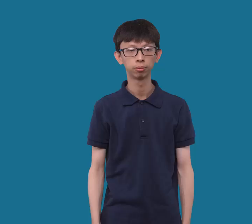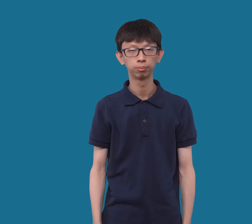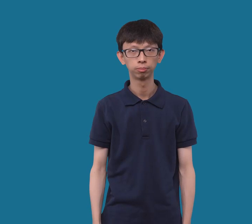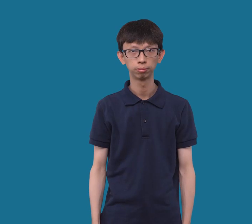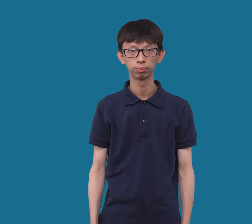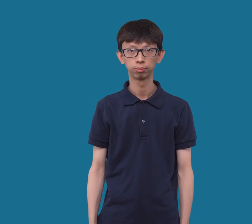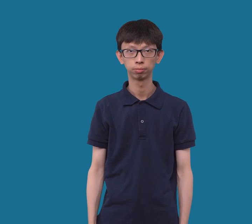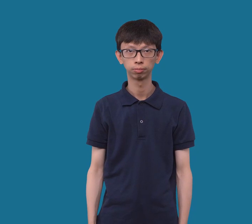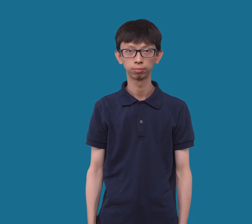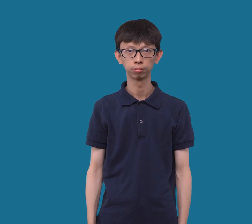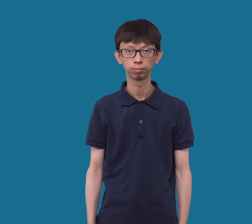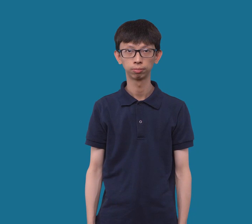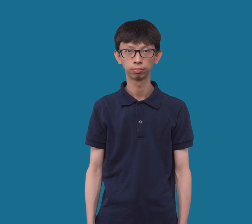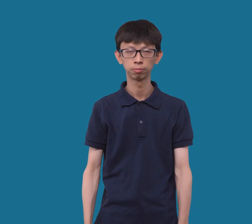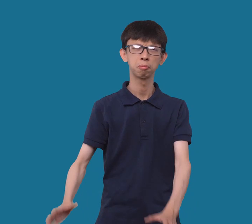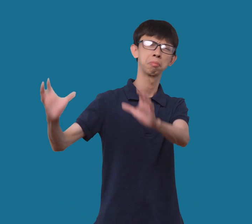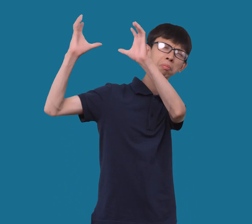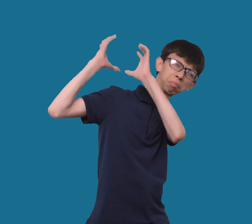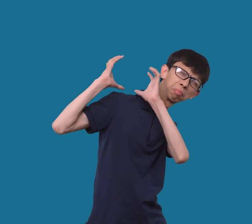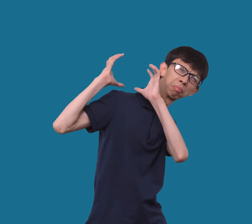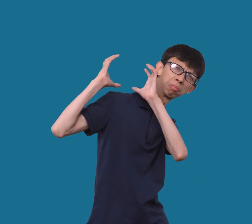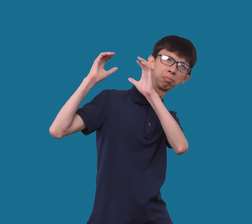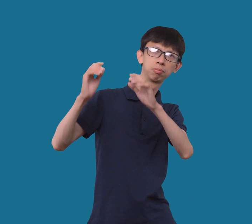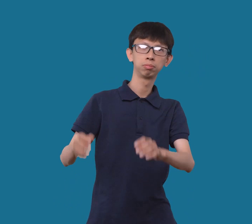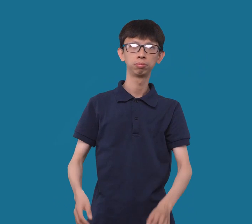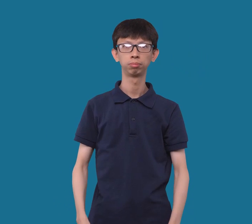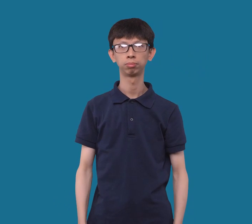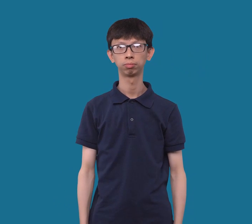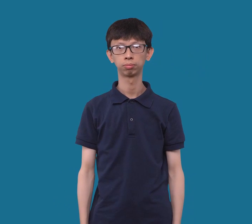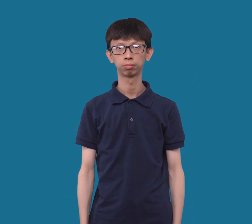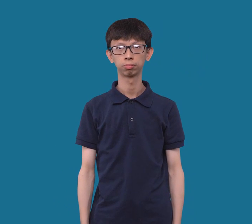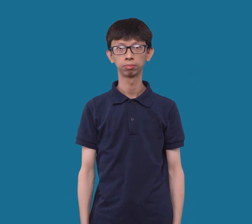bốc vác